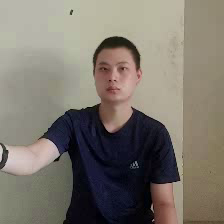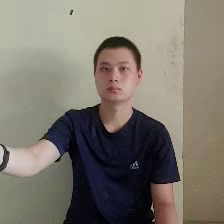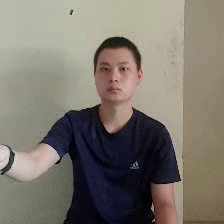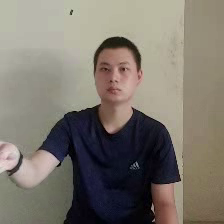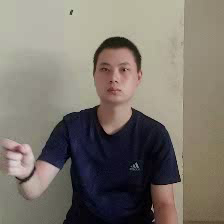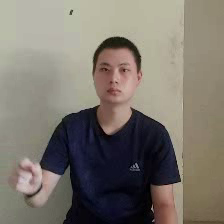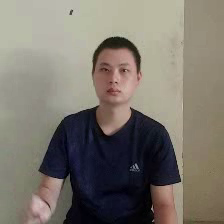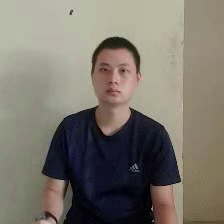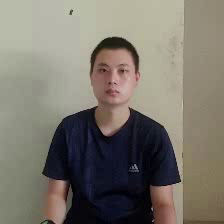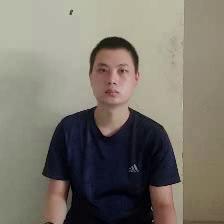Ghét